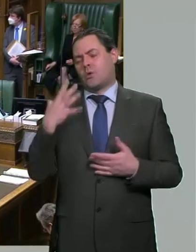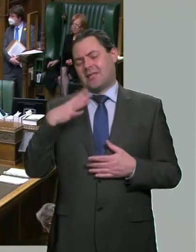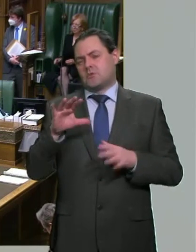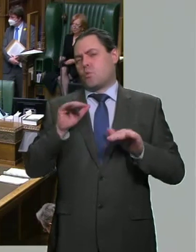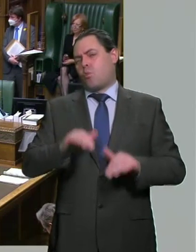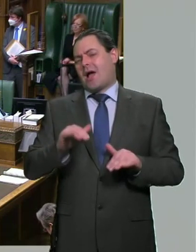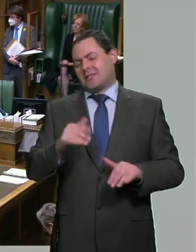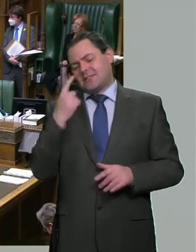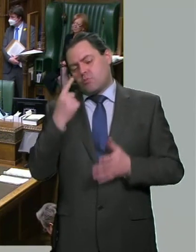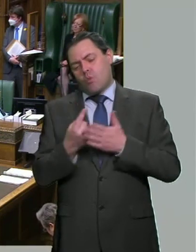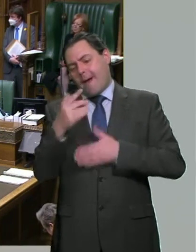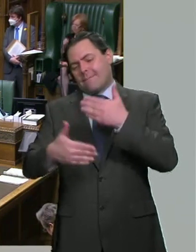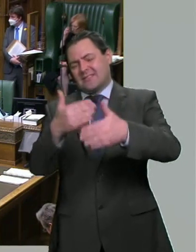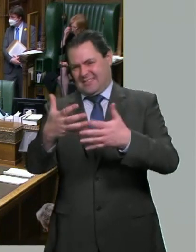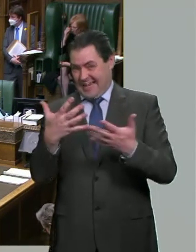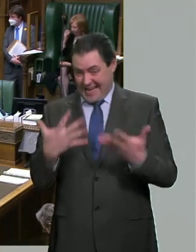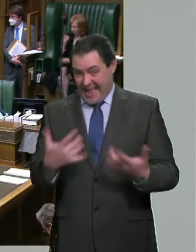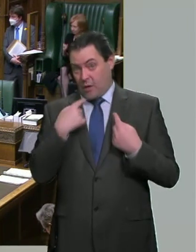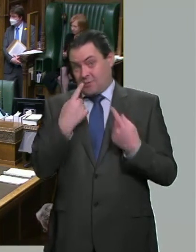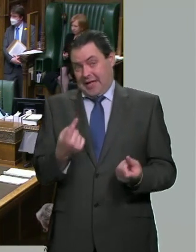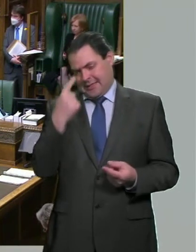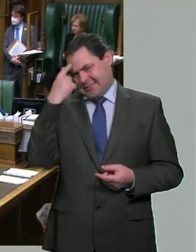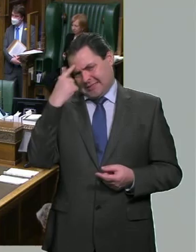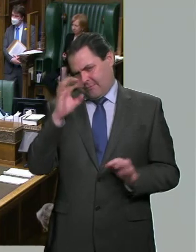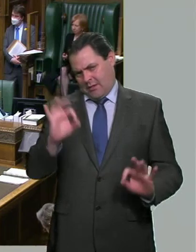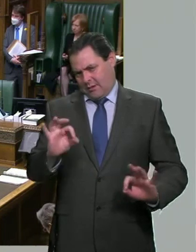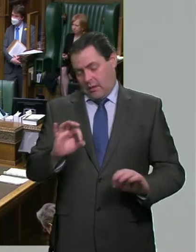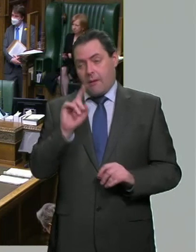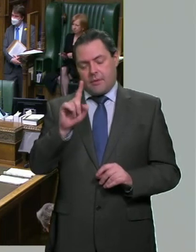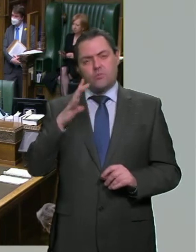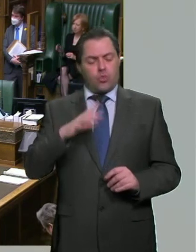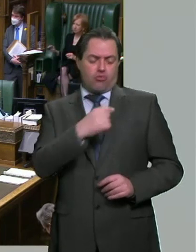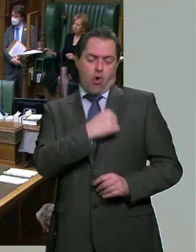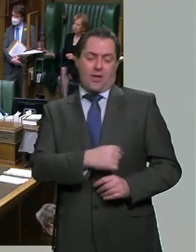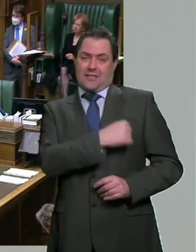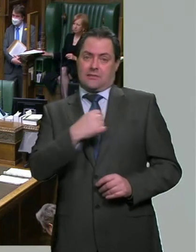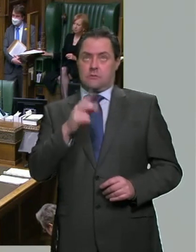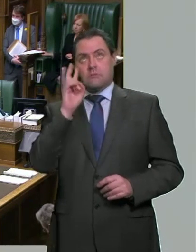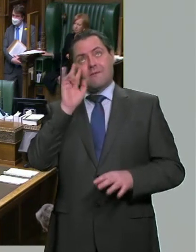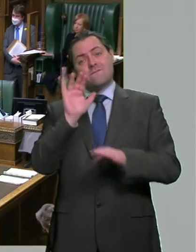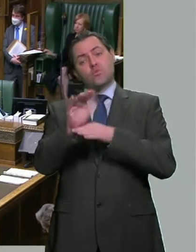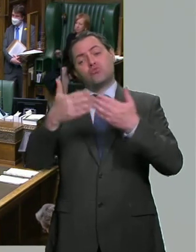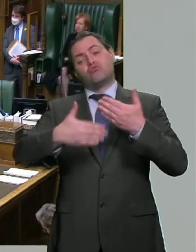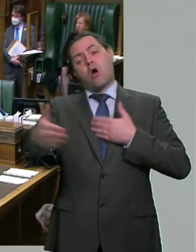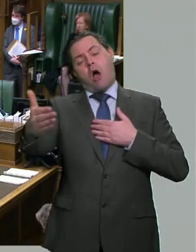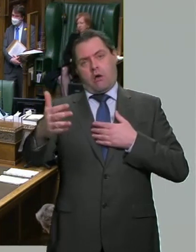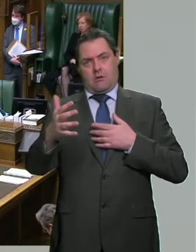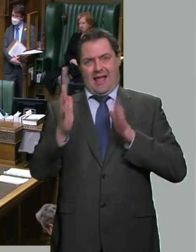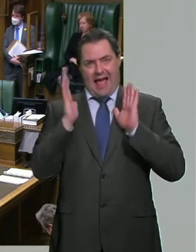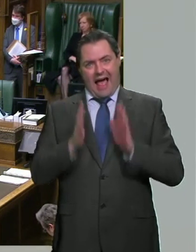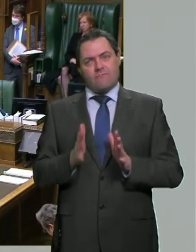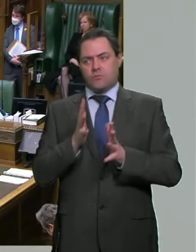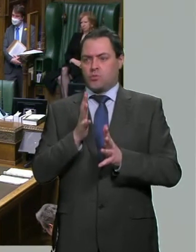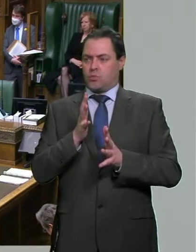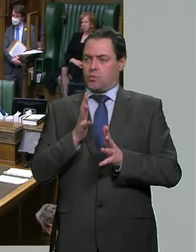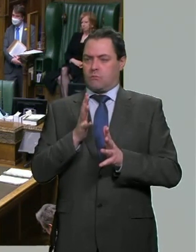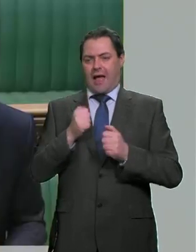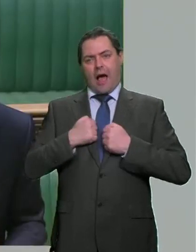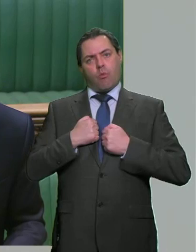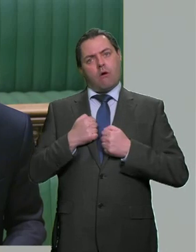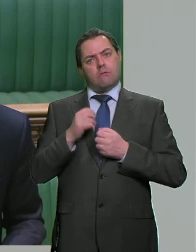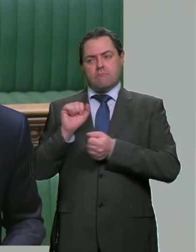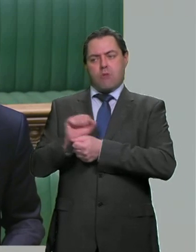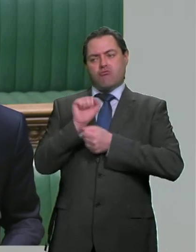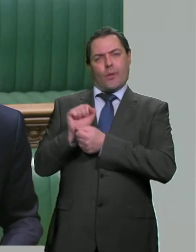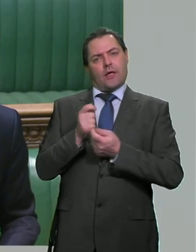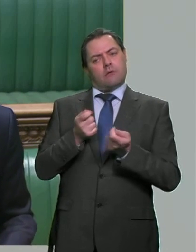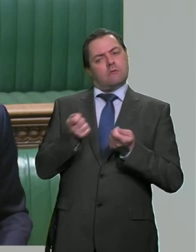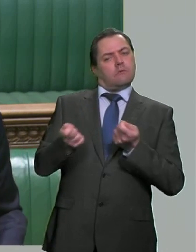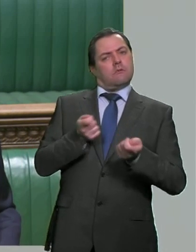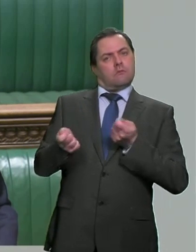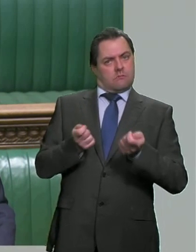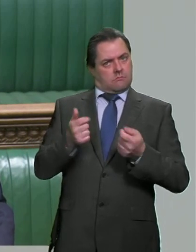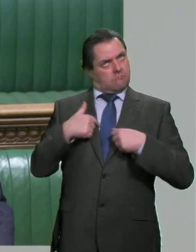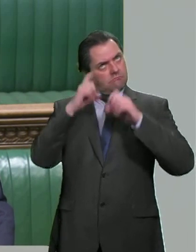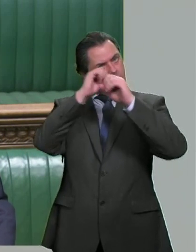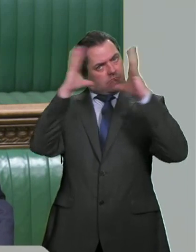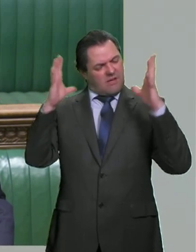I do not believe that would be sensible, but I do want to be honest about what I mean by sustainable public finances and how I plan to achieve them.